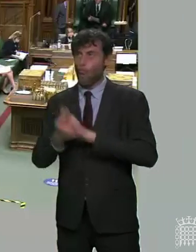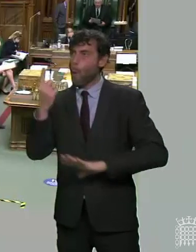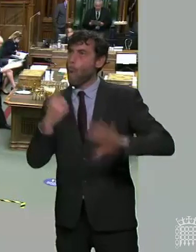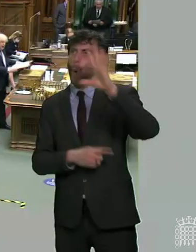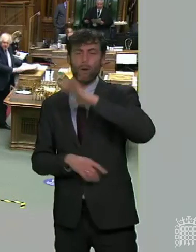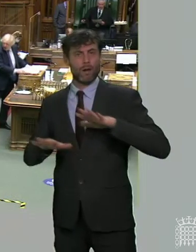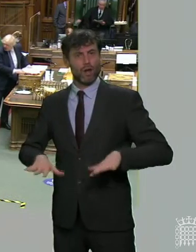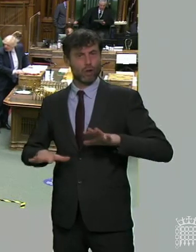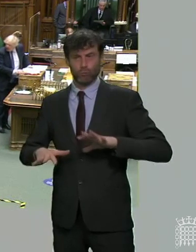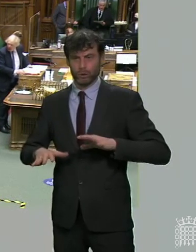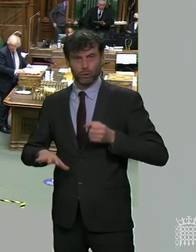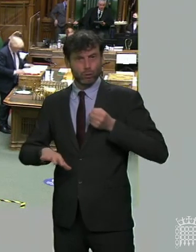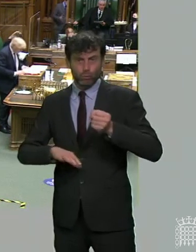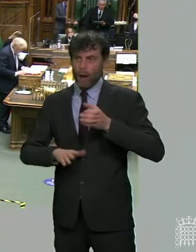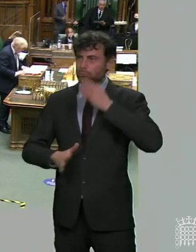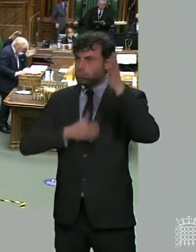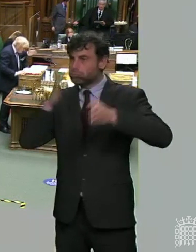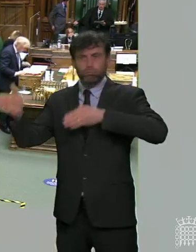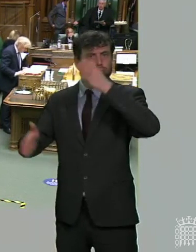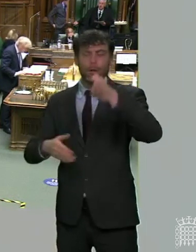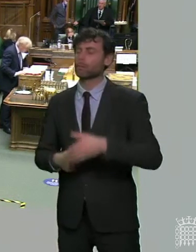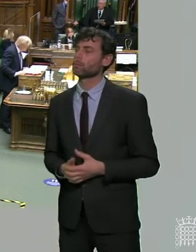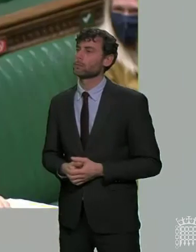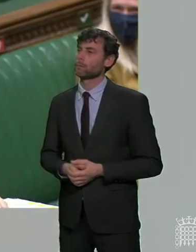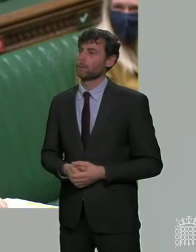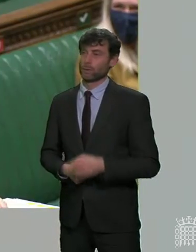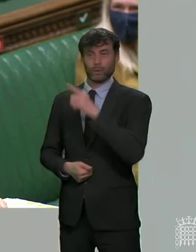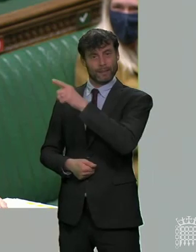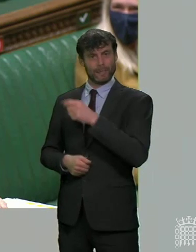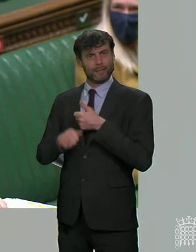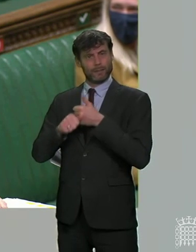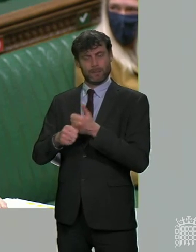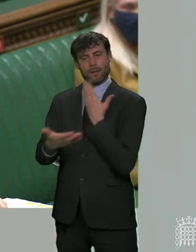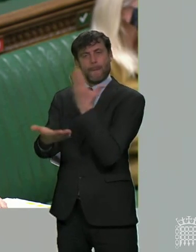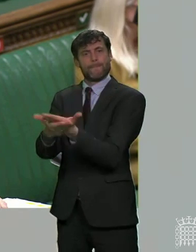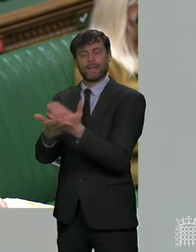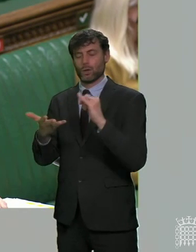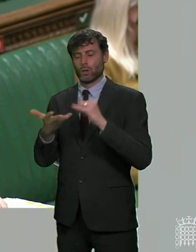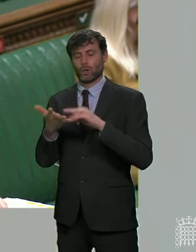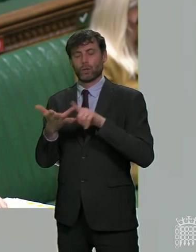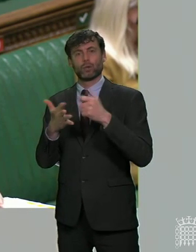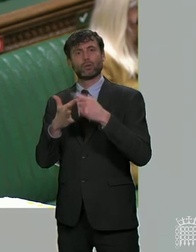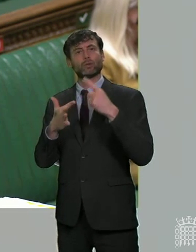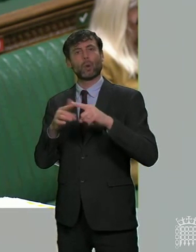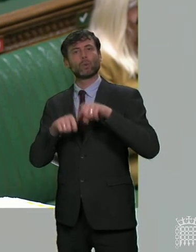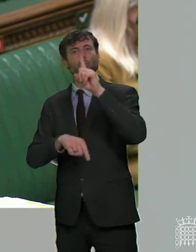Yes. I thank my honourable Friend; I know that he supported the bid for the reinstatement of the Stoke to Leek line.